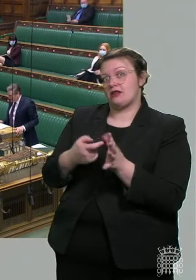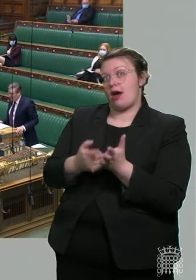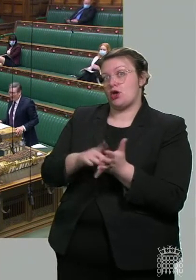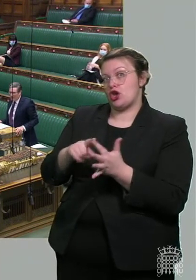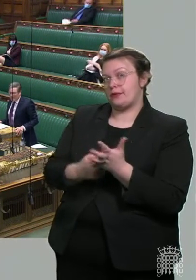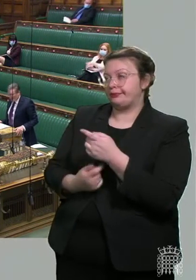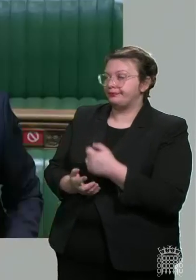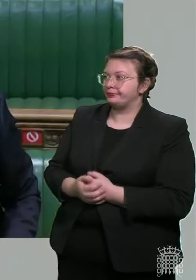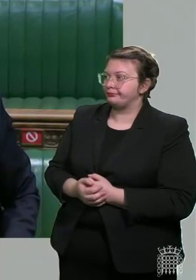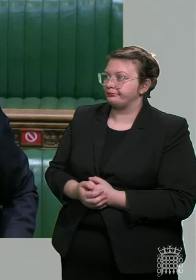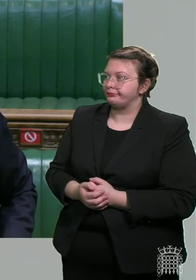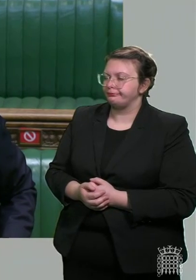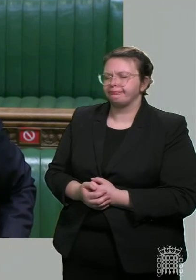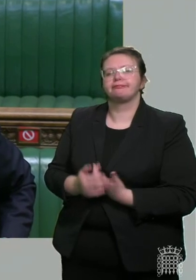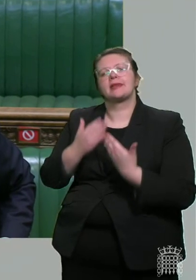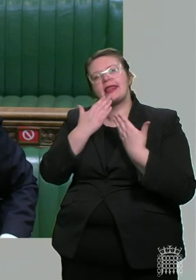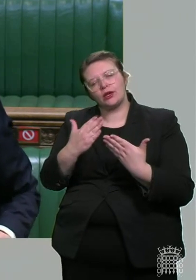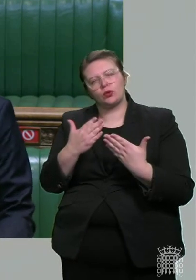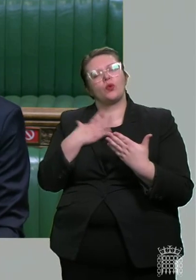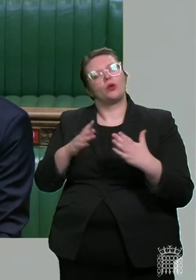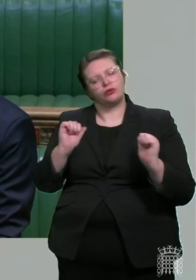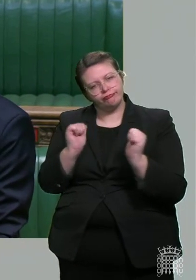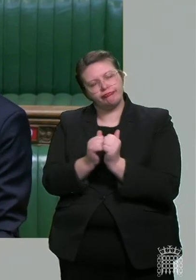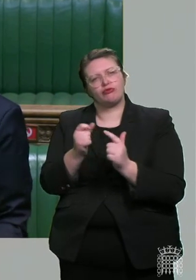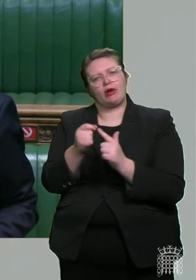I join the Prime Minister in his comments about the Salisbury atrocity.